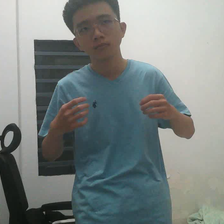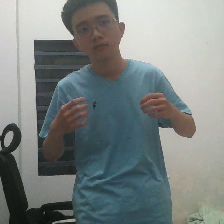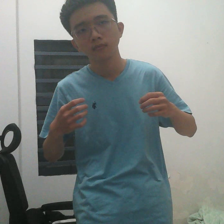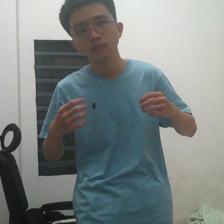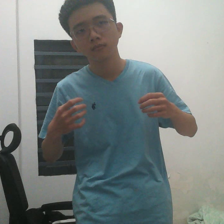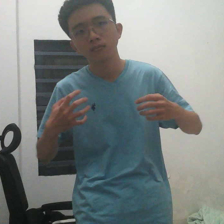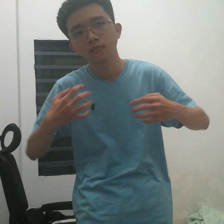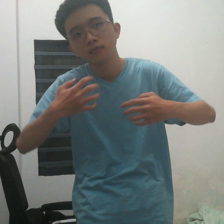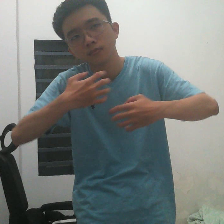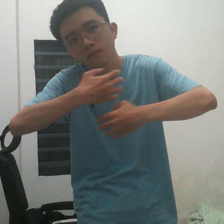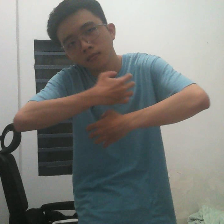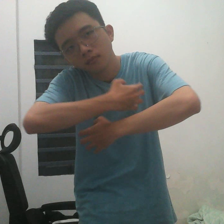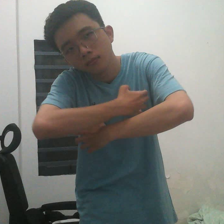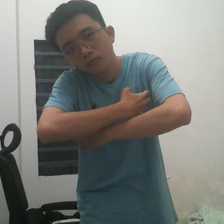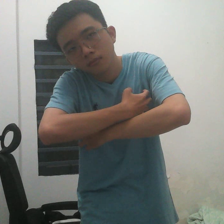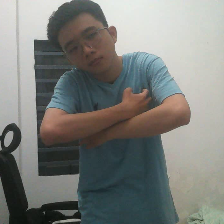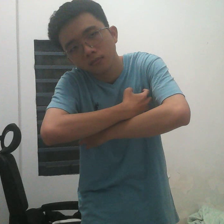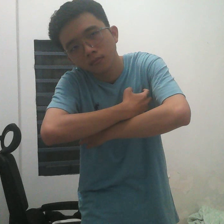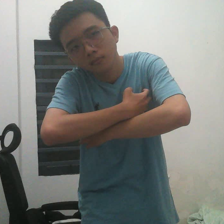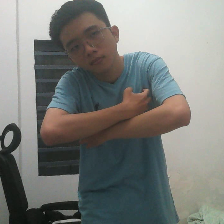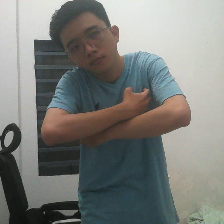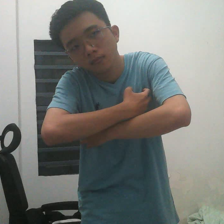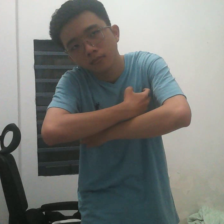om